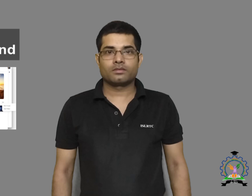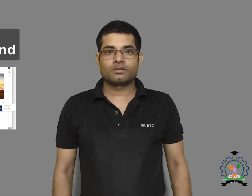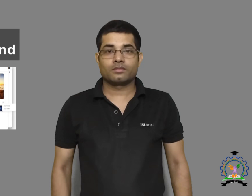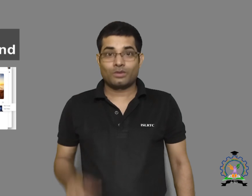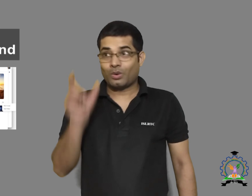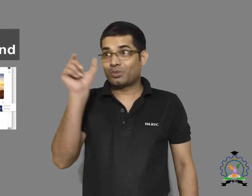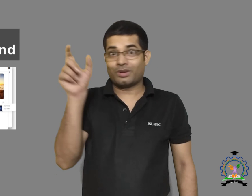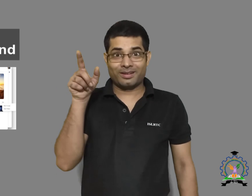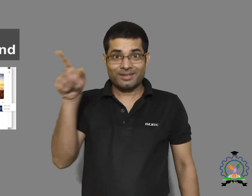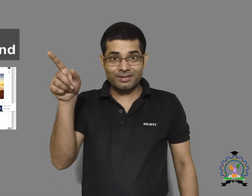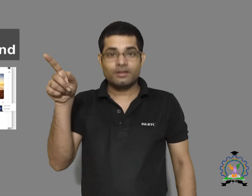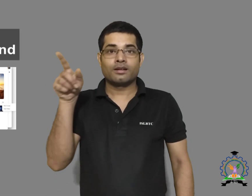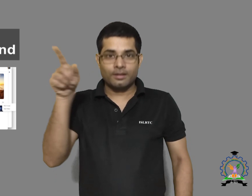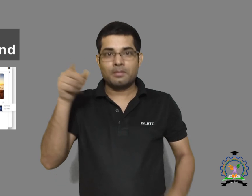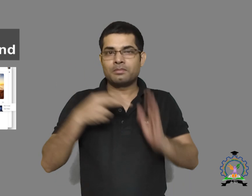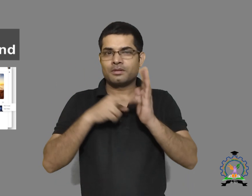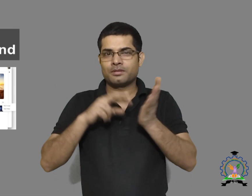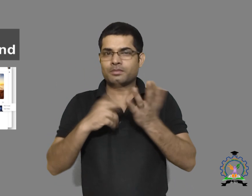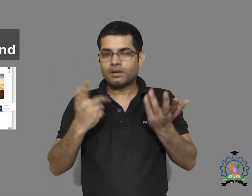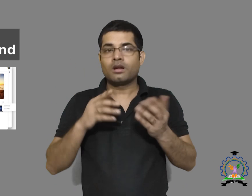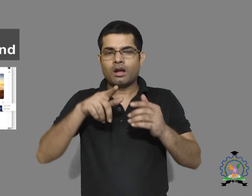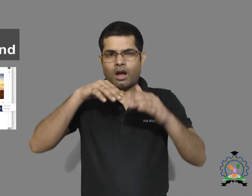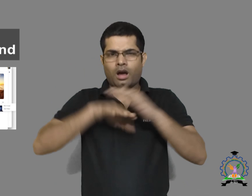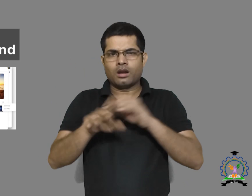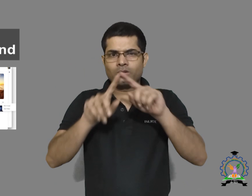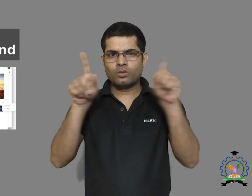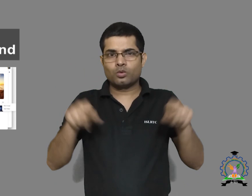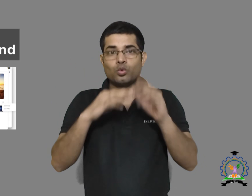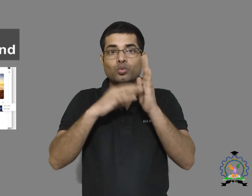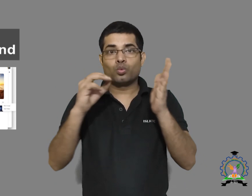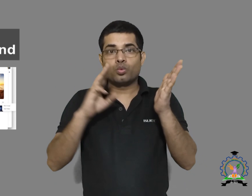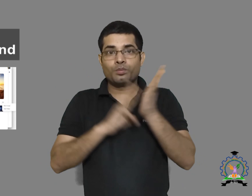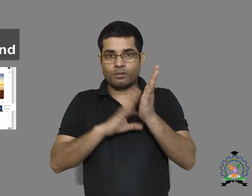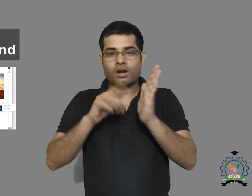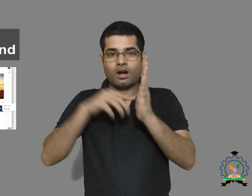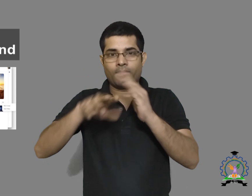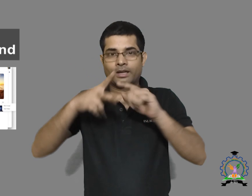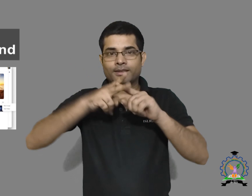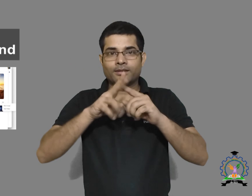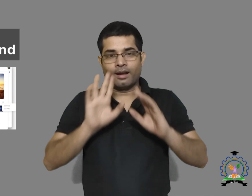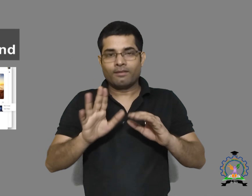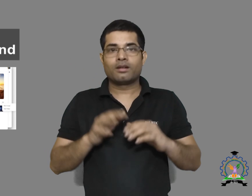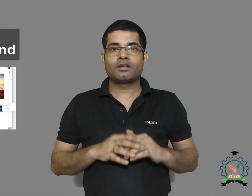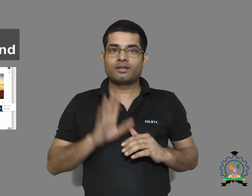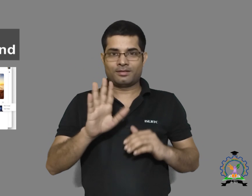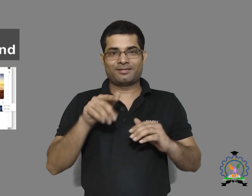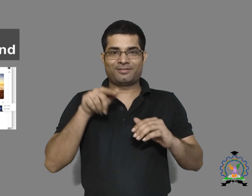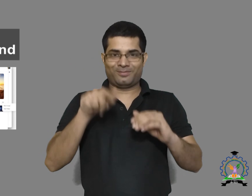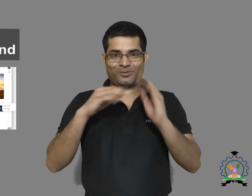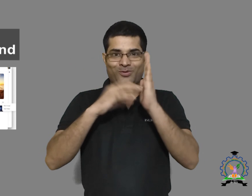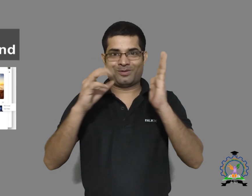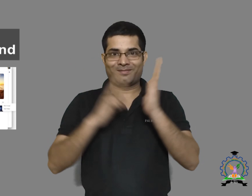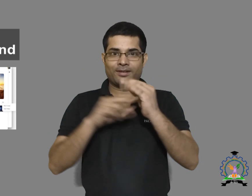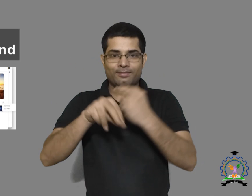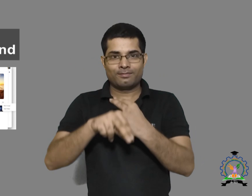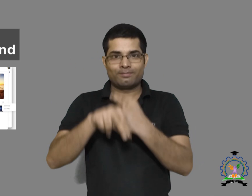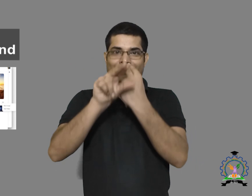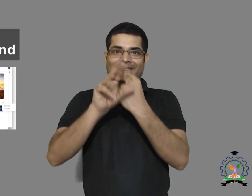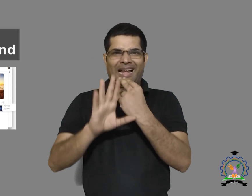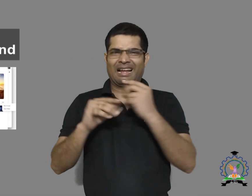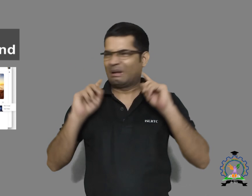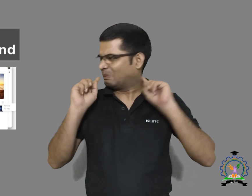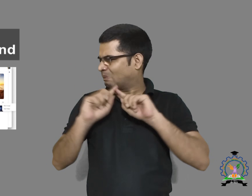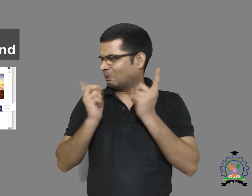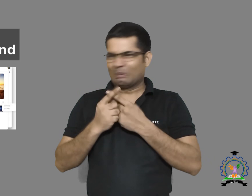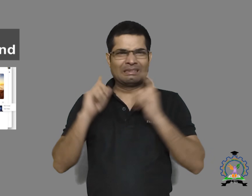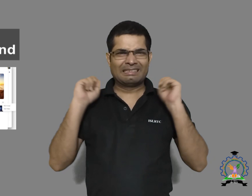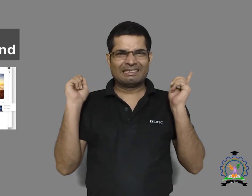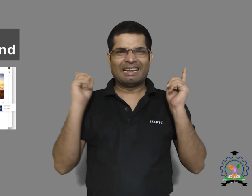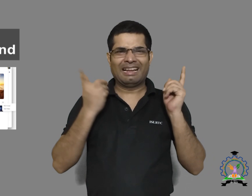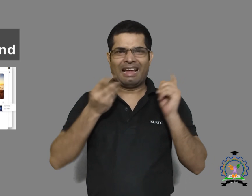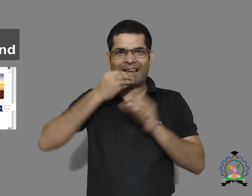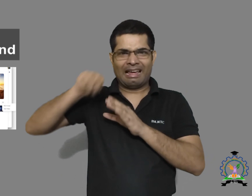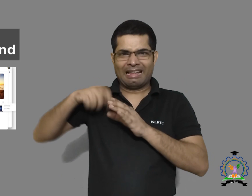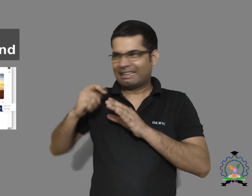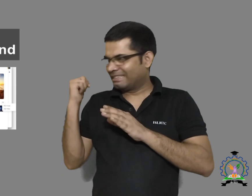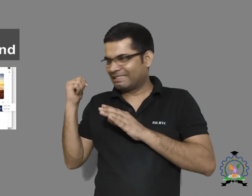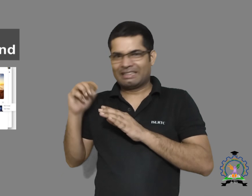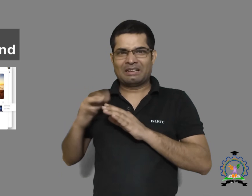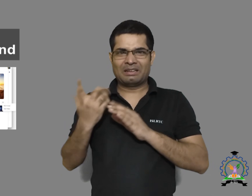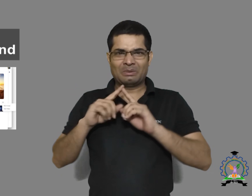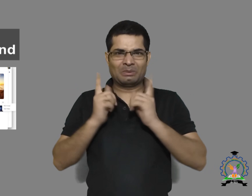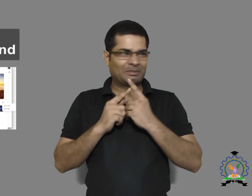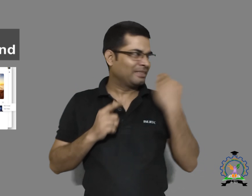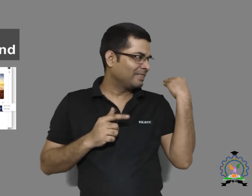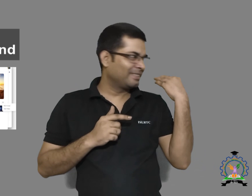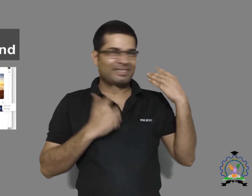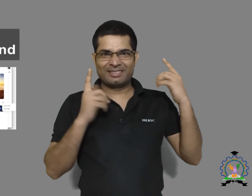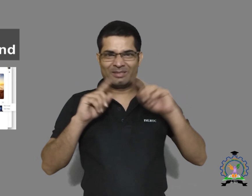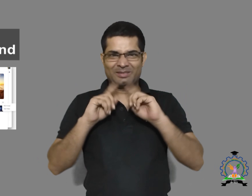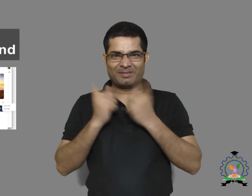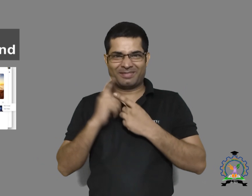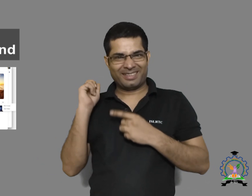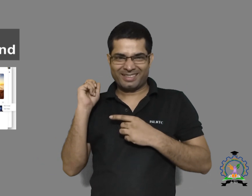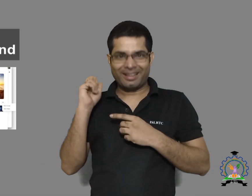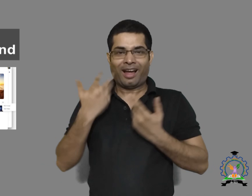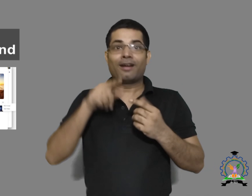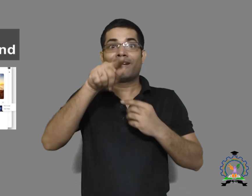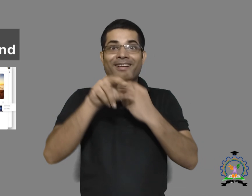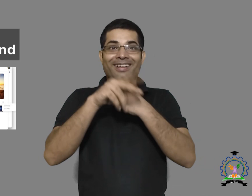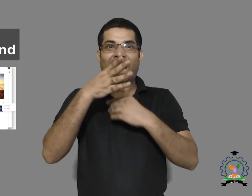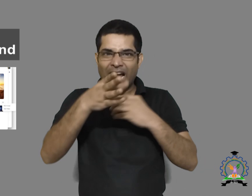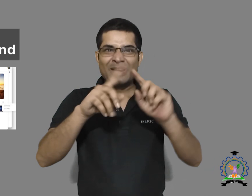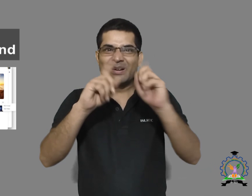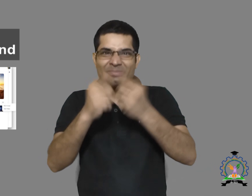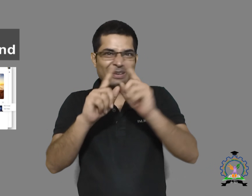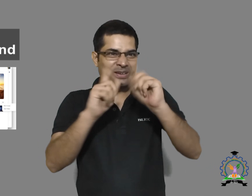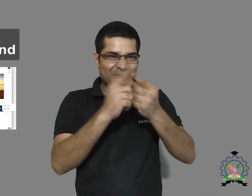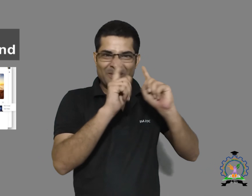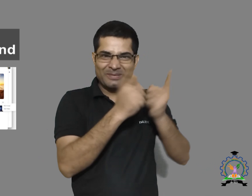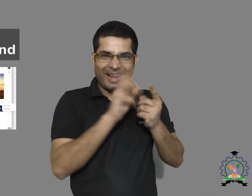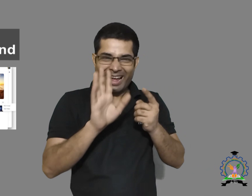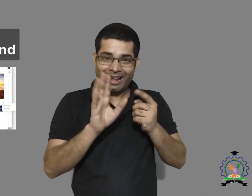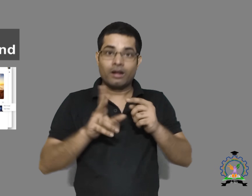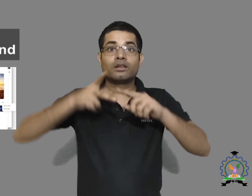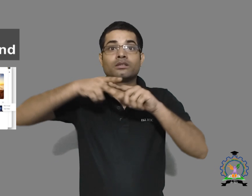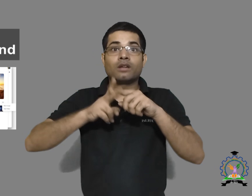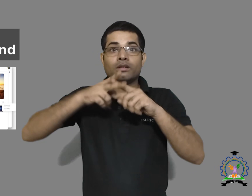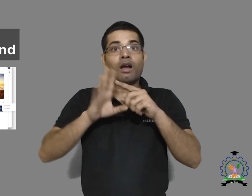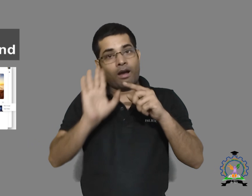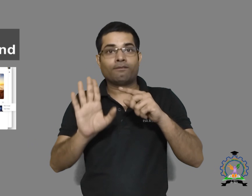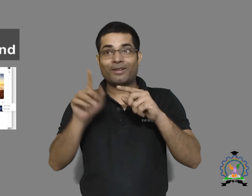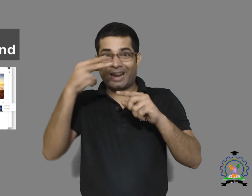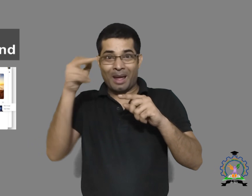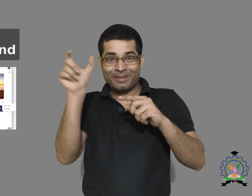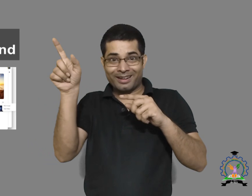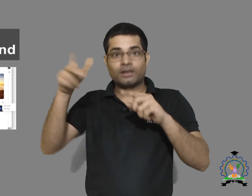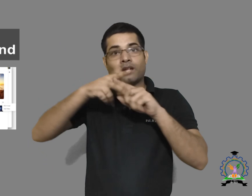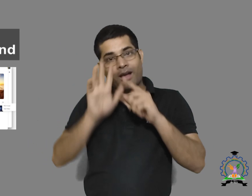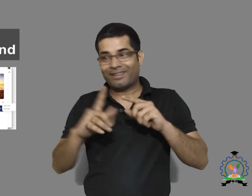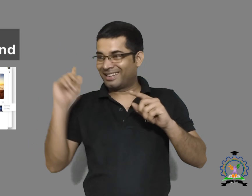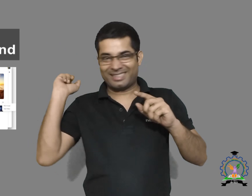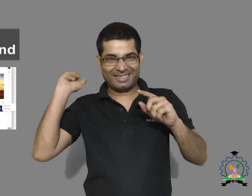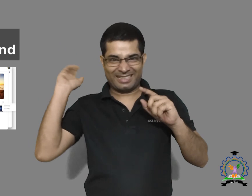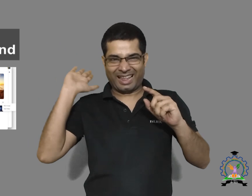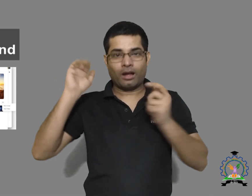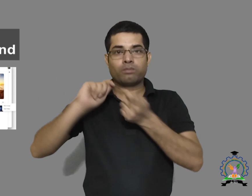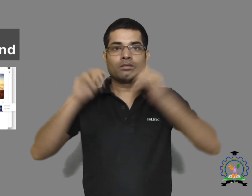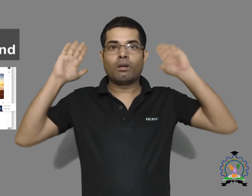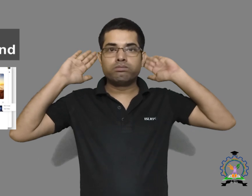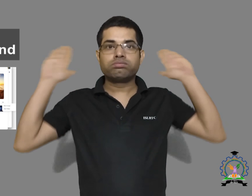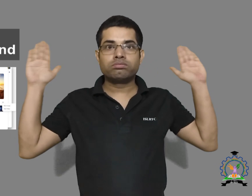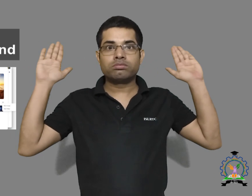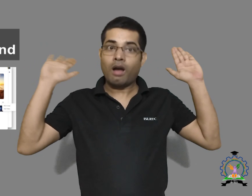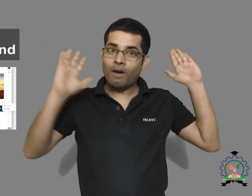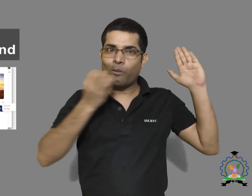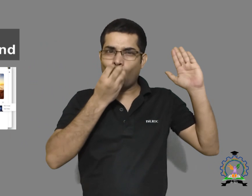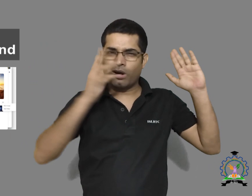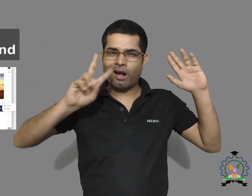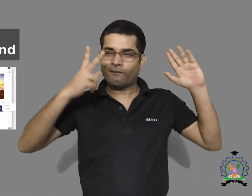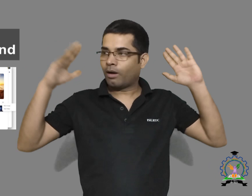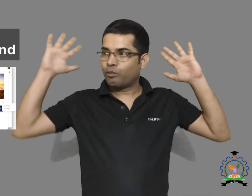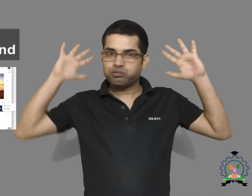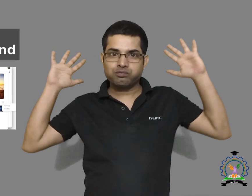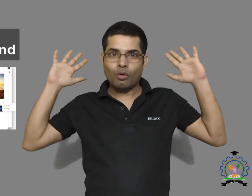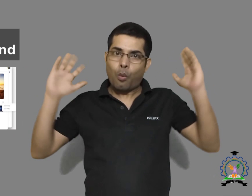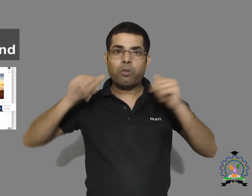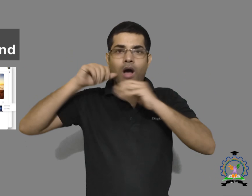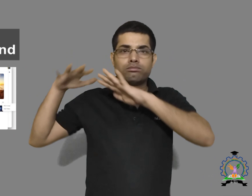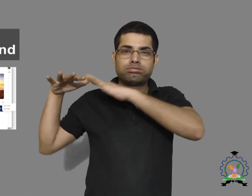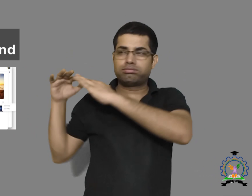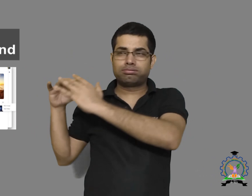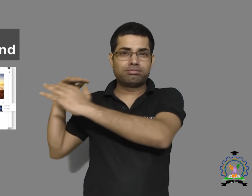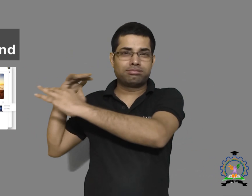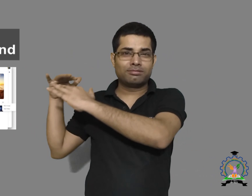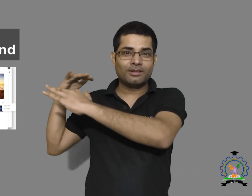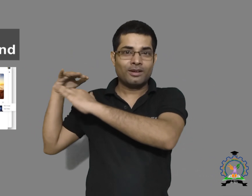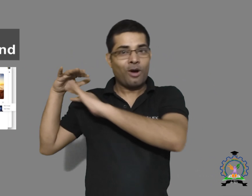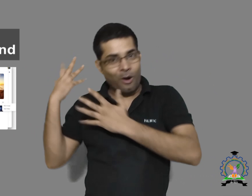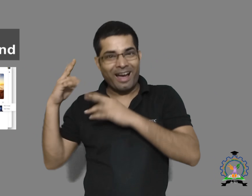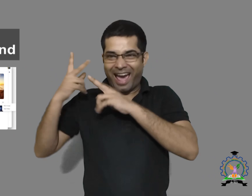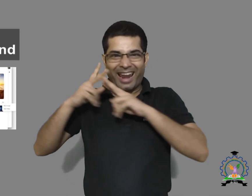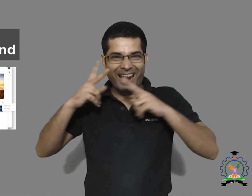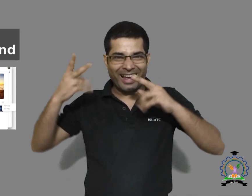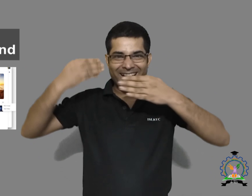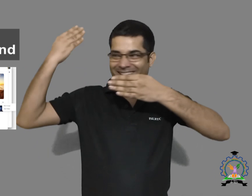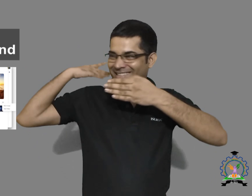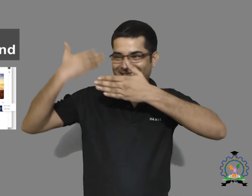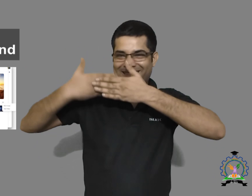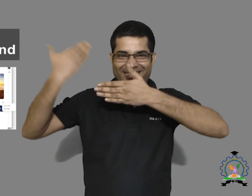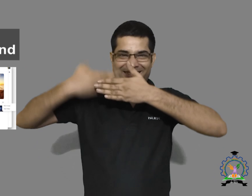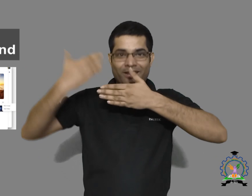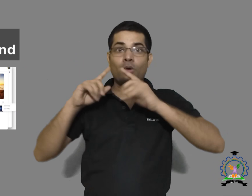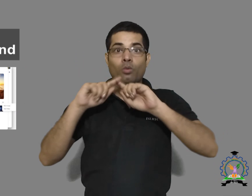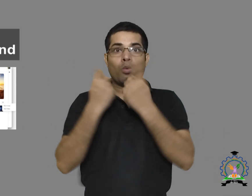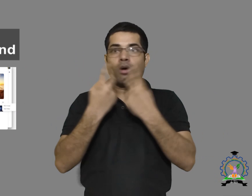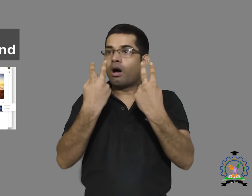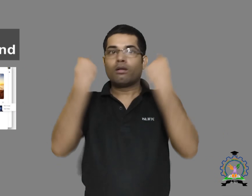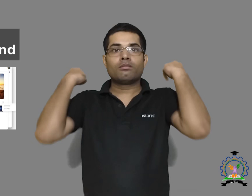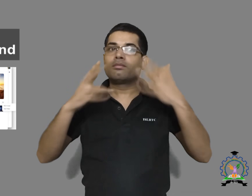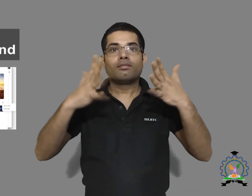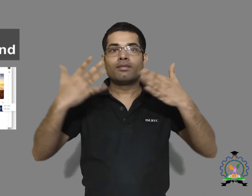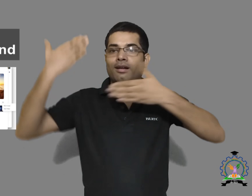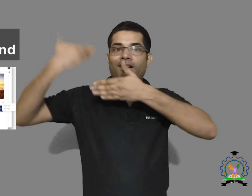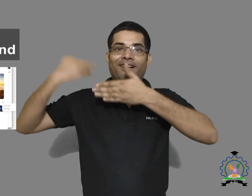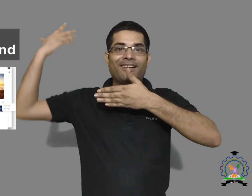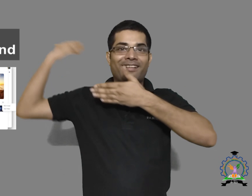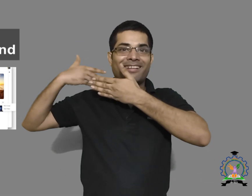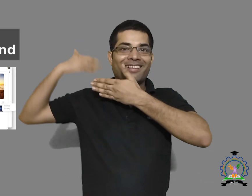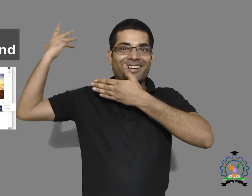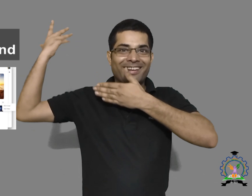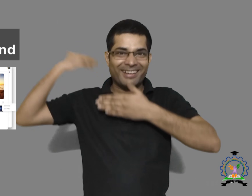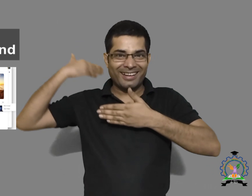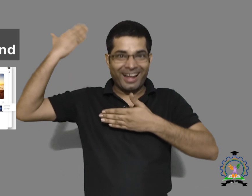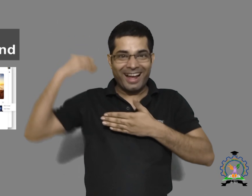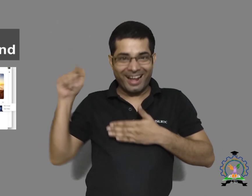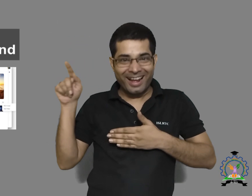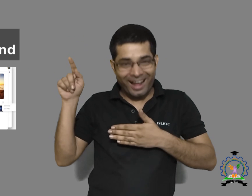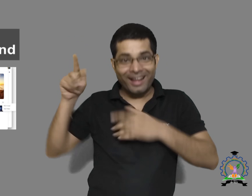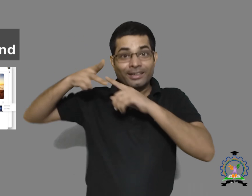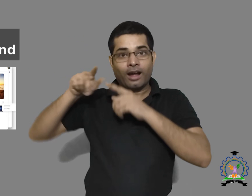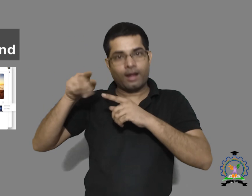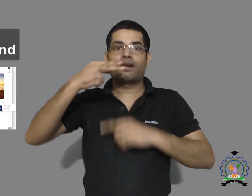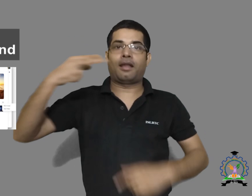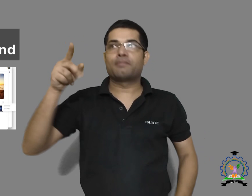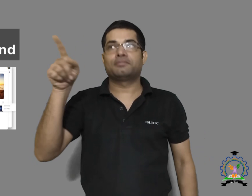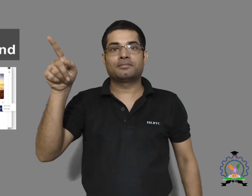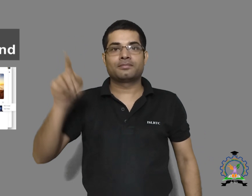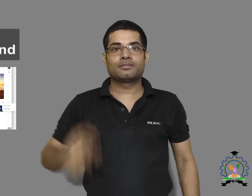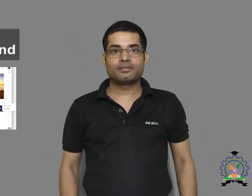Virtual Background